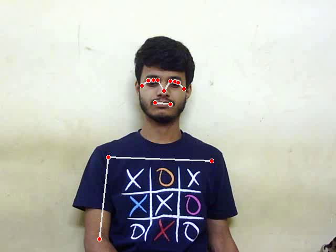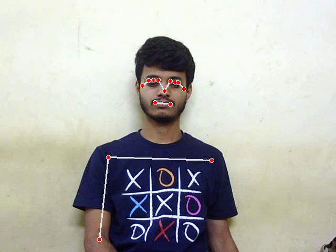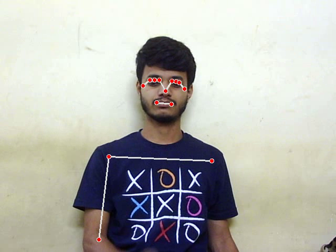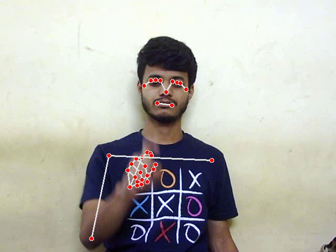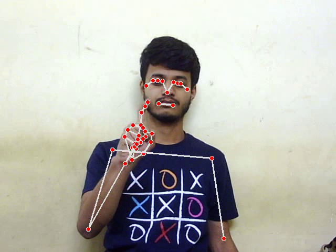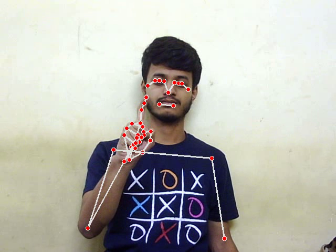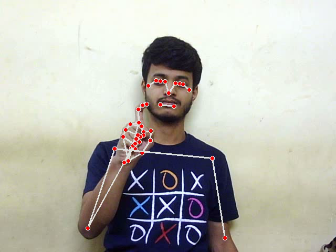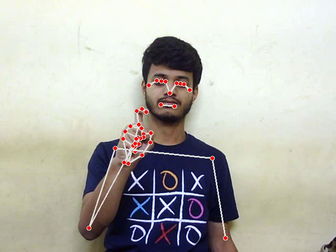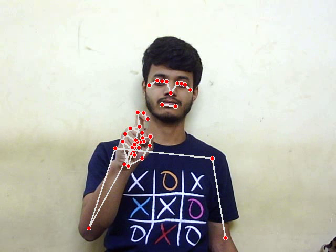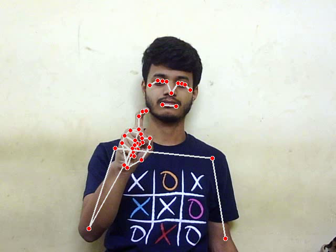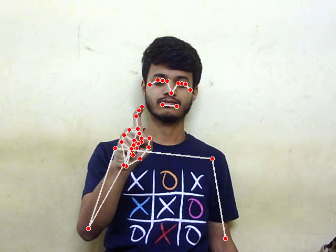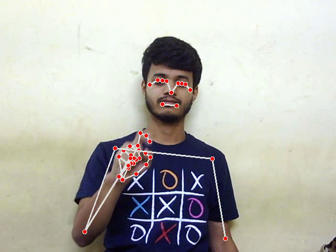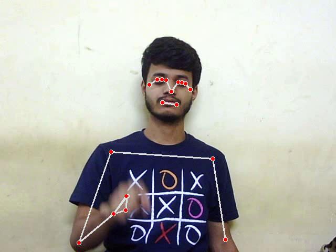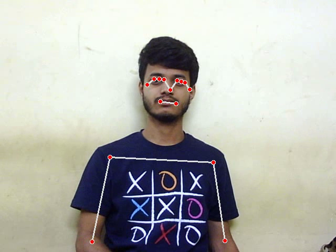question